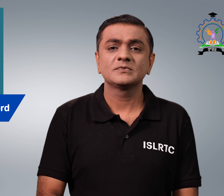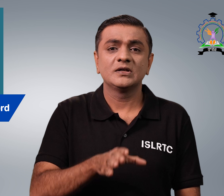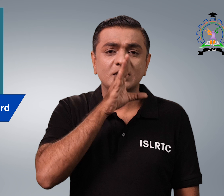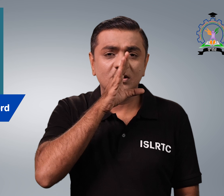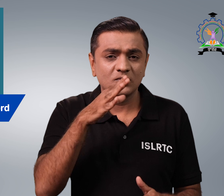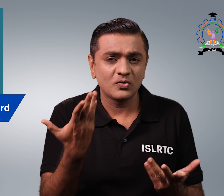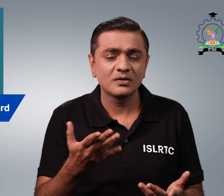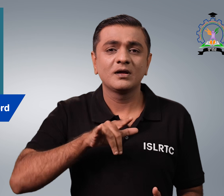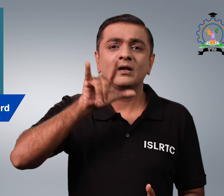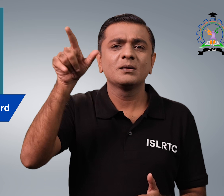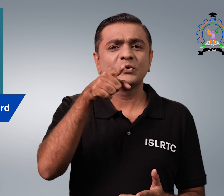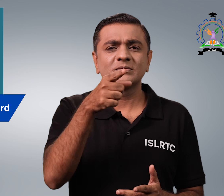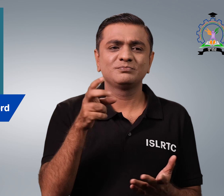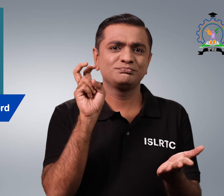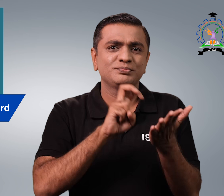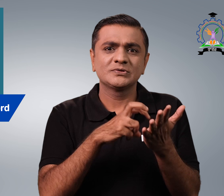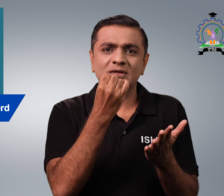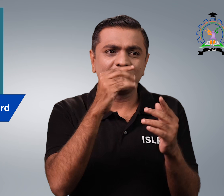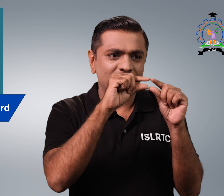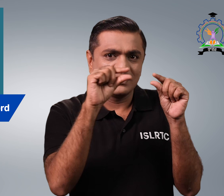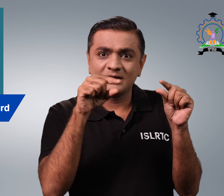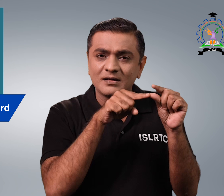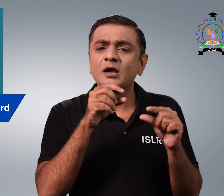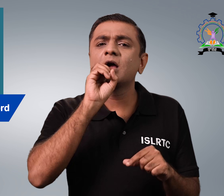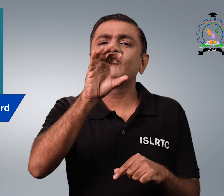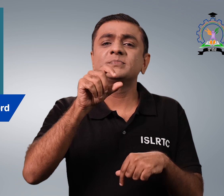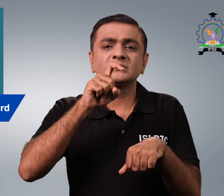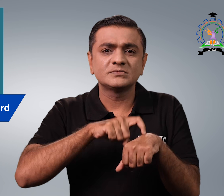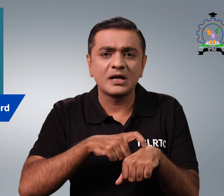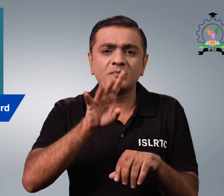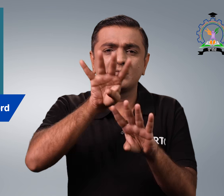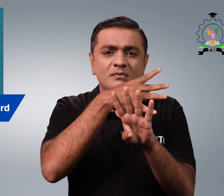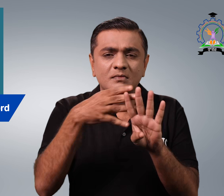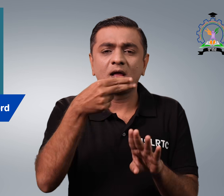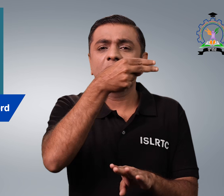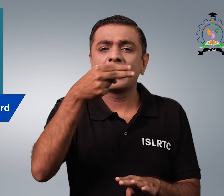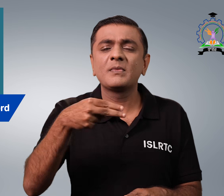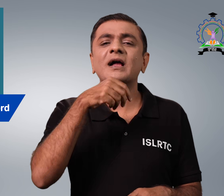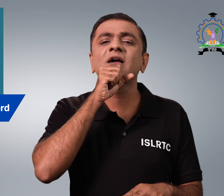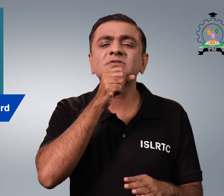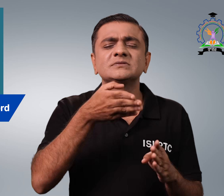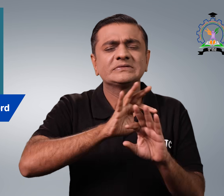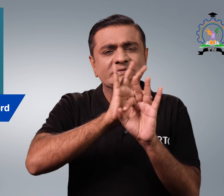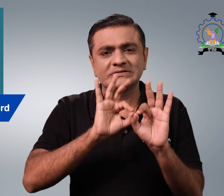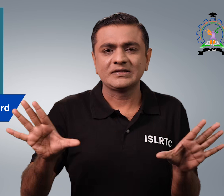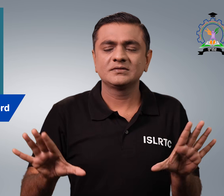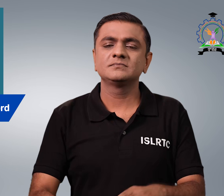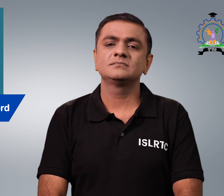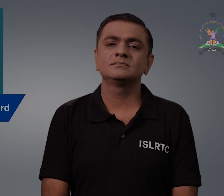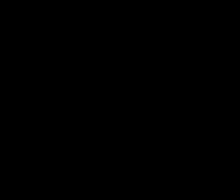When you book a train or flight ticket, you get a PNR number which gives details about the passenger and their travel itinerary.